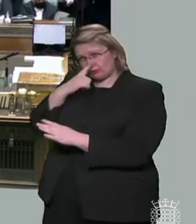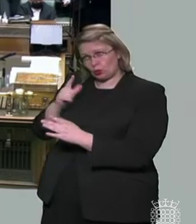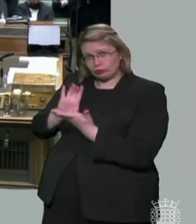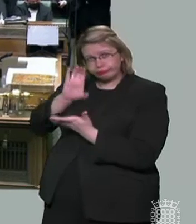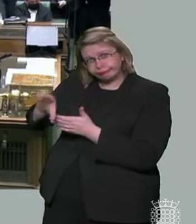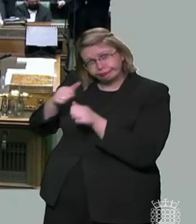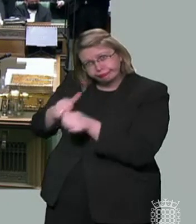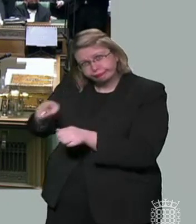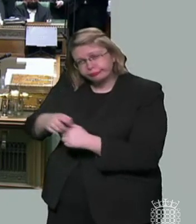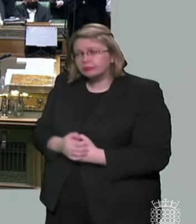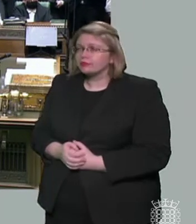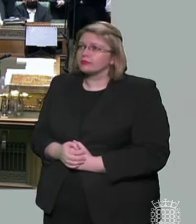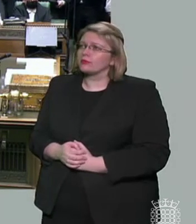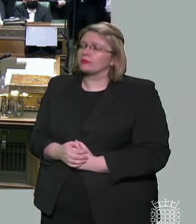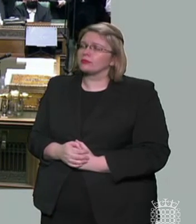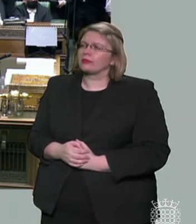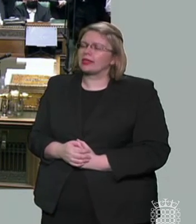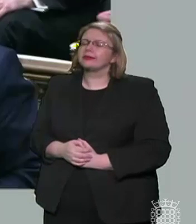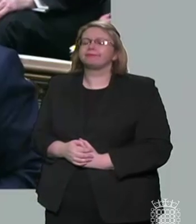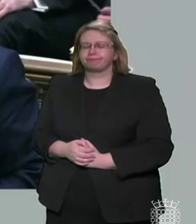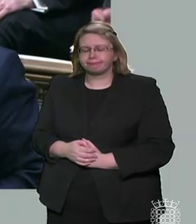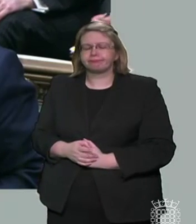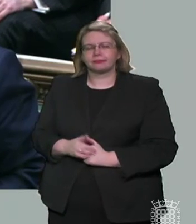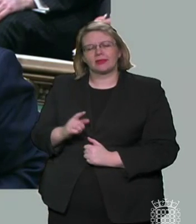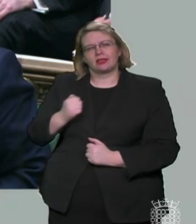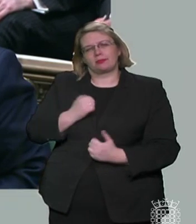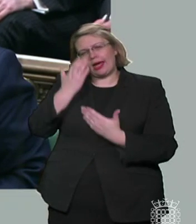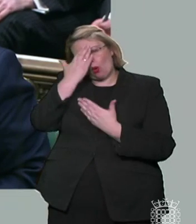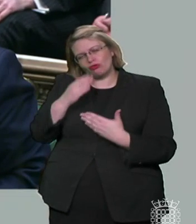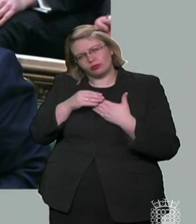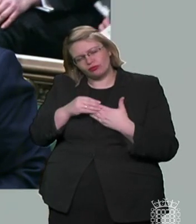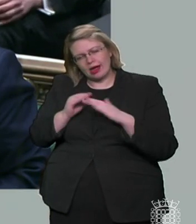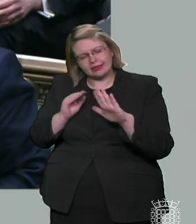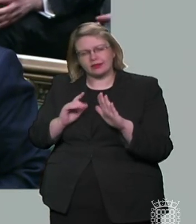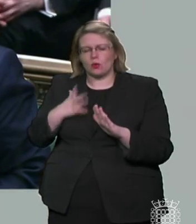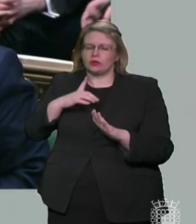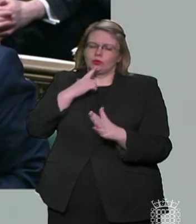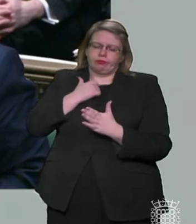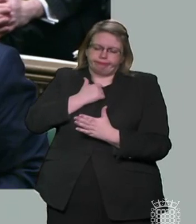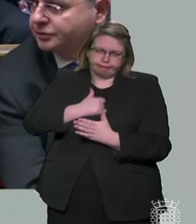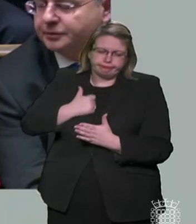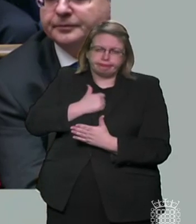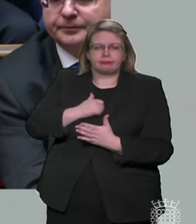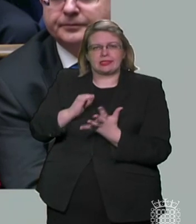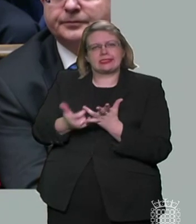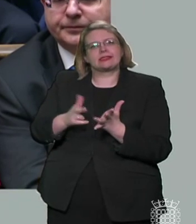May I first say to my honourable Friend how very sorry I am, as I am sure the whole House is, for the loss of her son Ben?